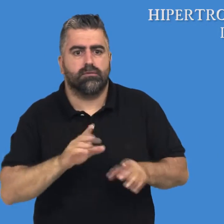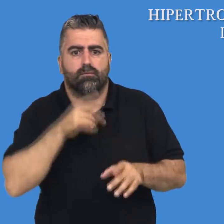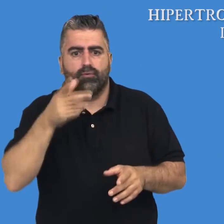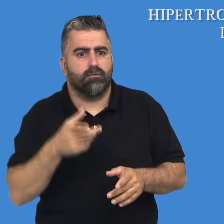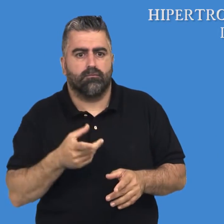motivo